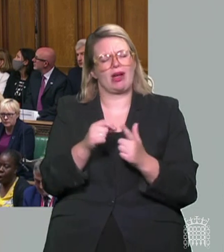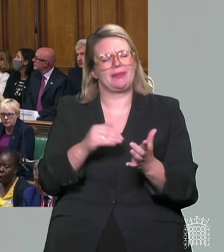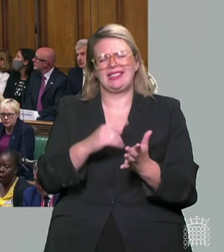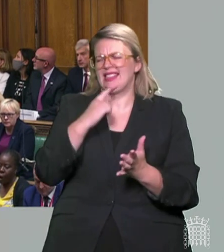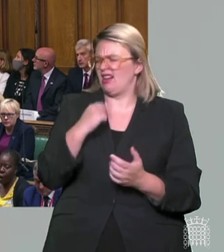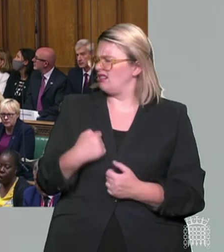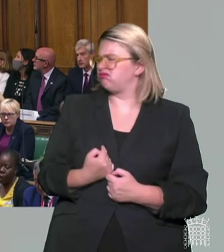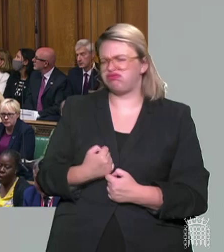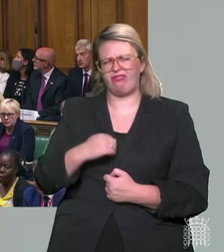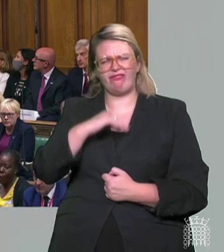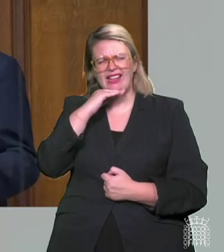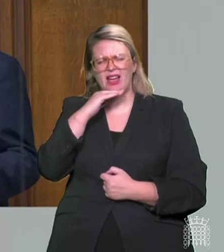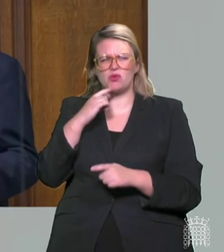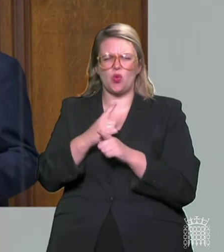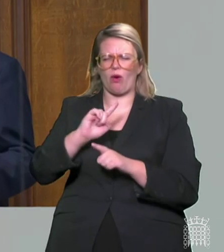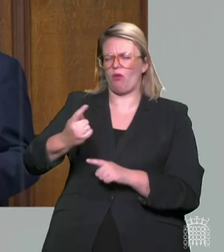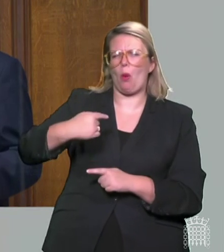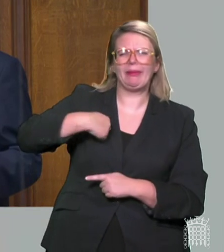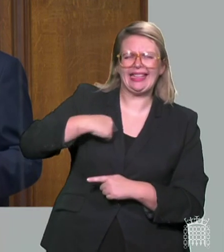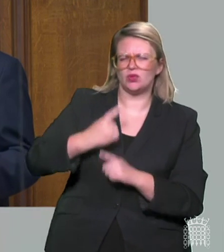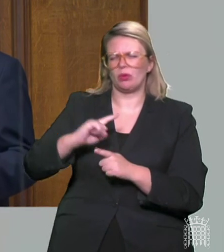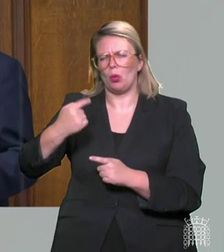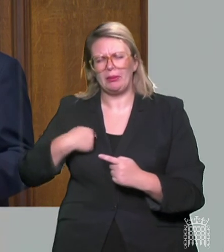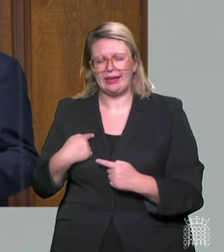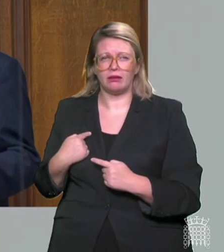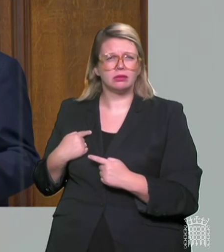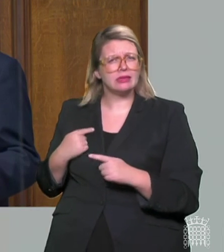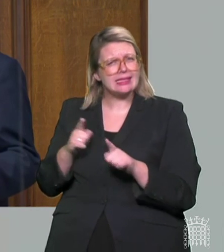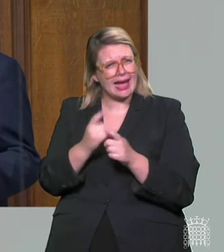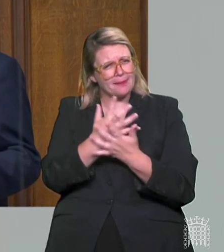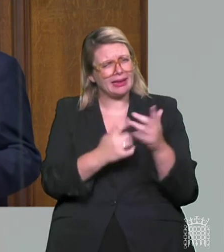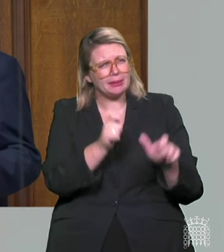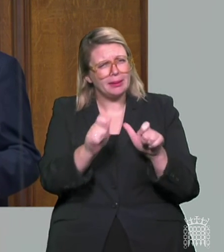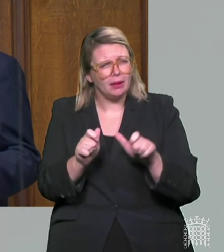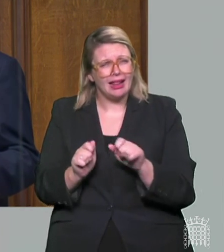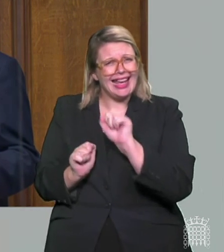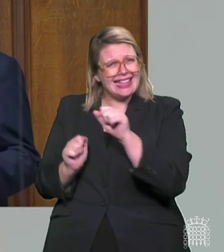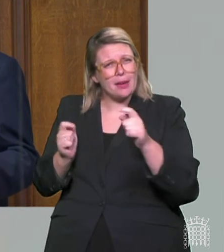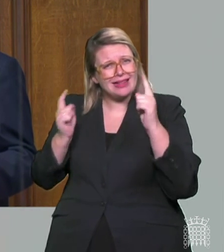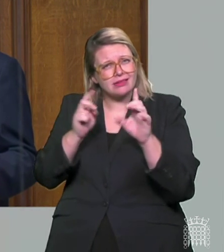It is not just him who is fed up: so are the British people, and so are his Ministers who are resigning.